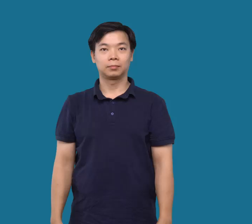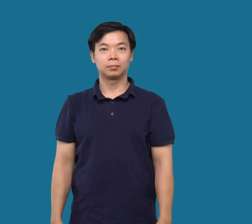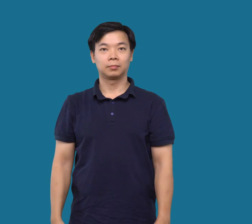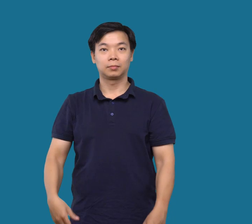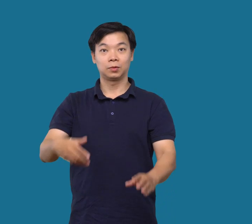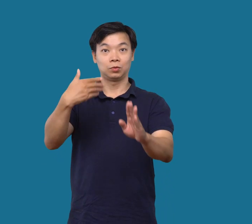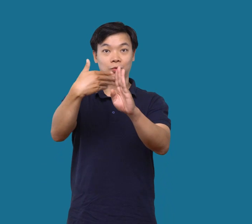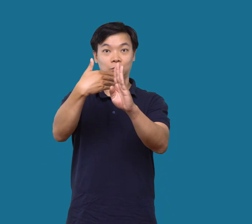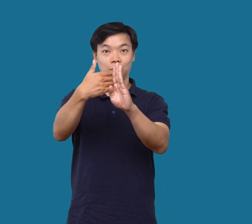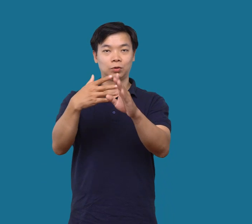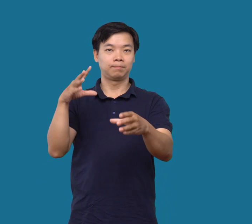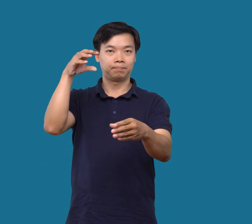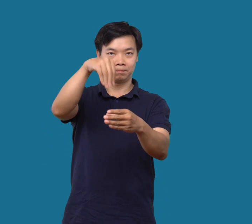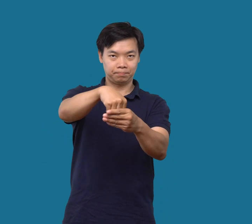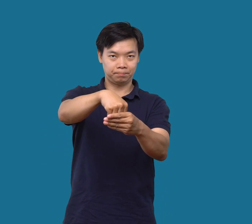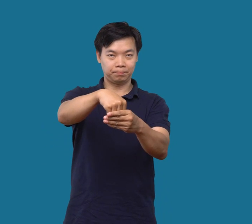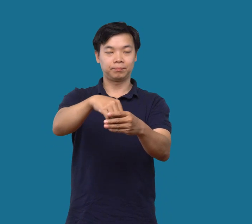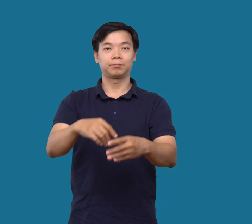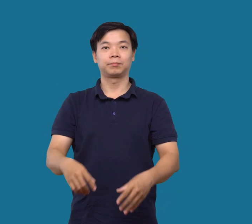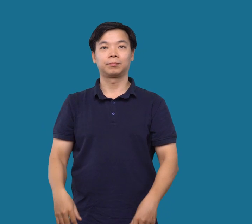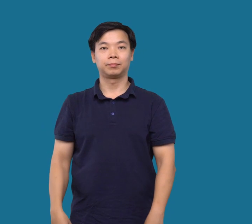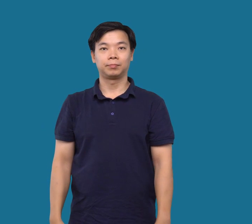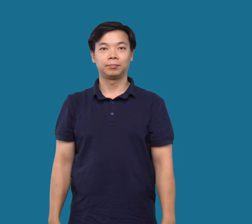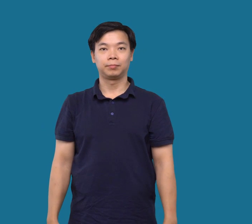nhập trường